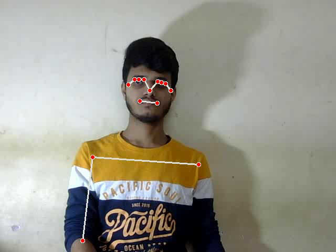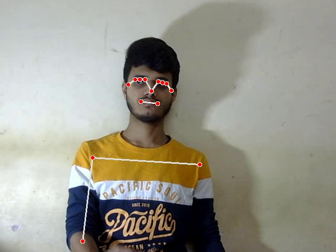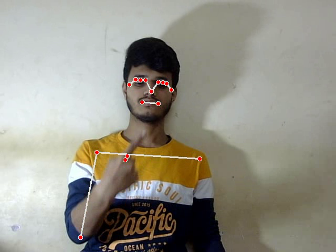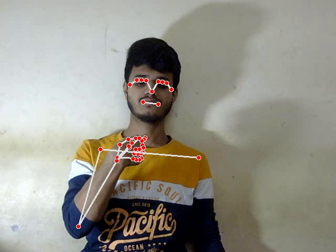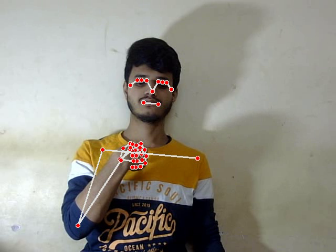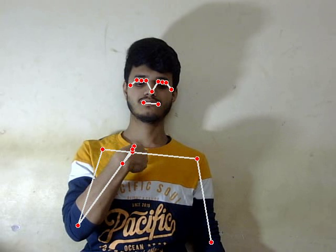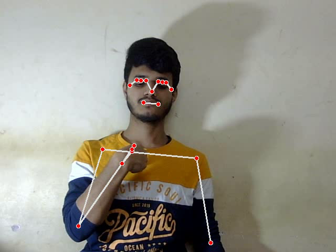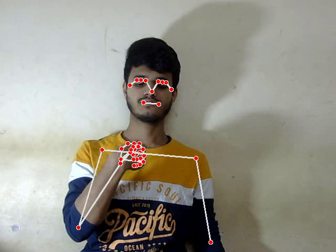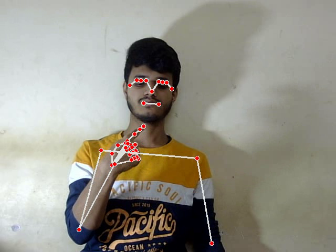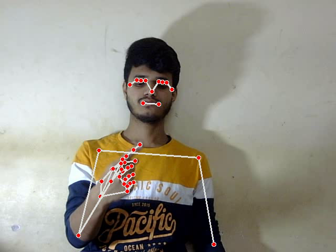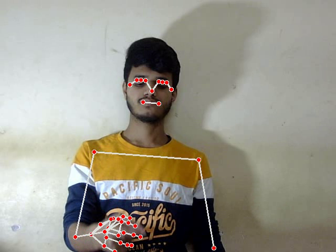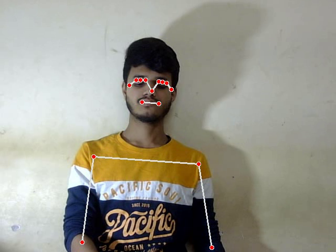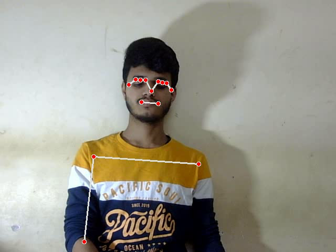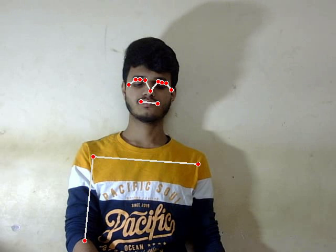I